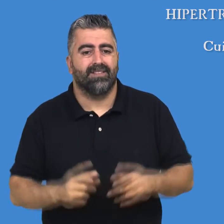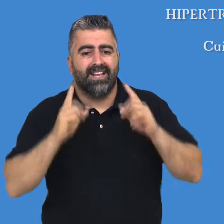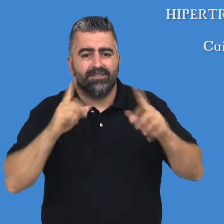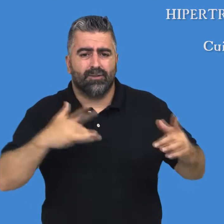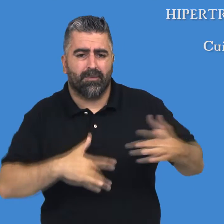caso